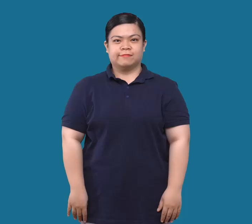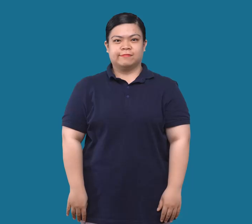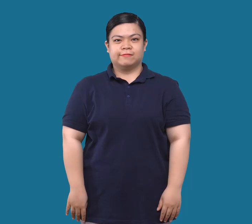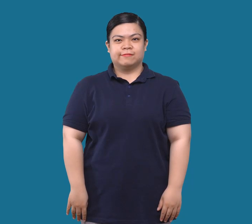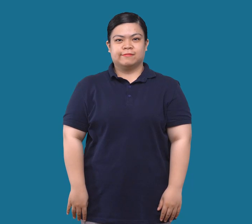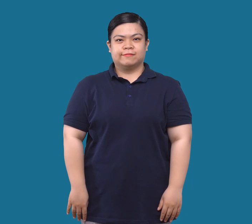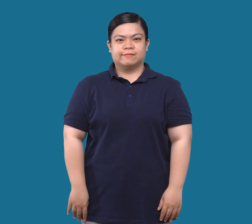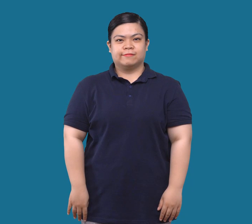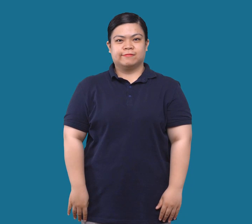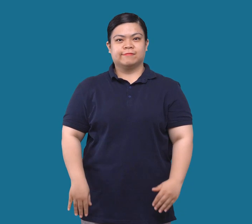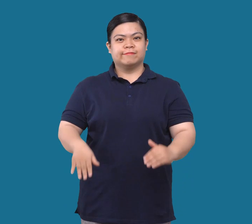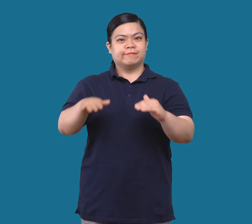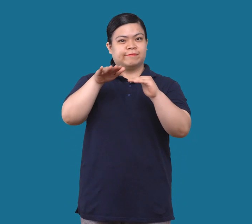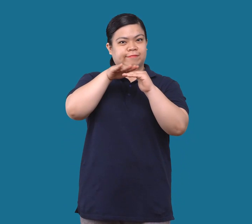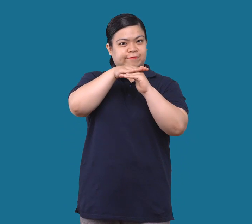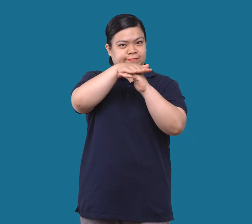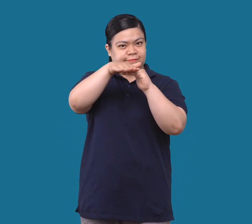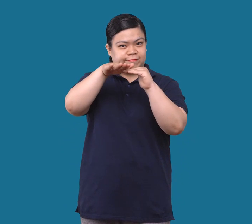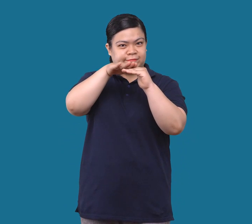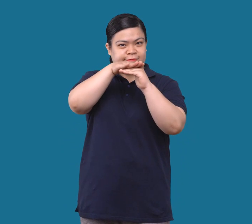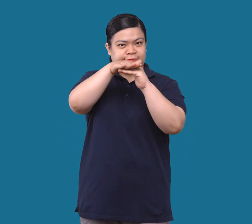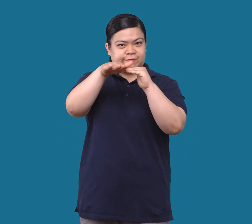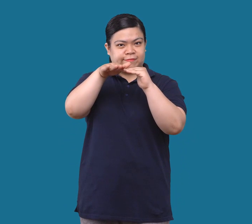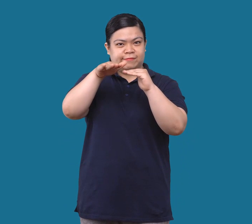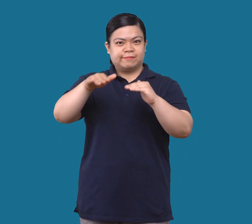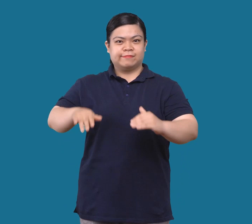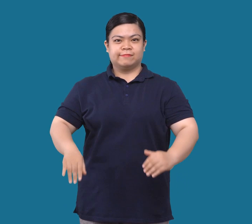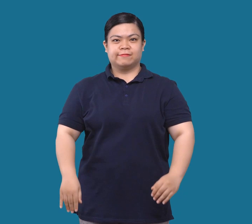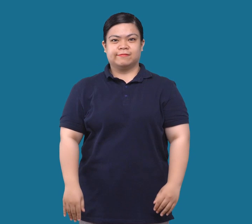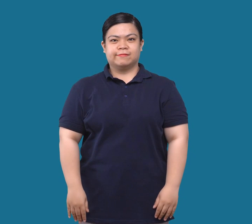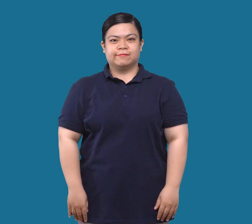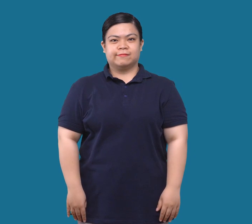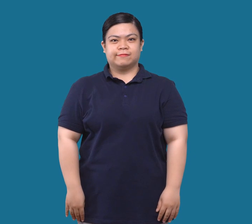sân thượng